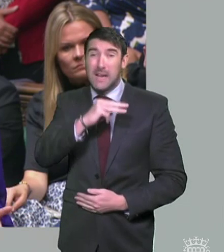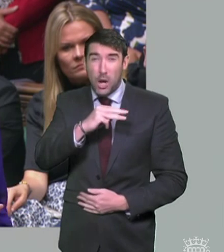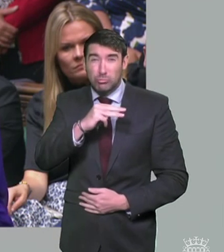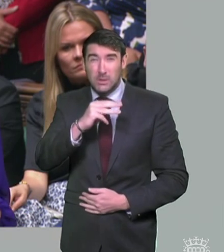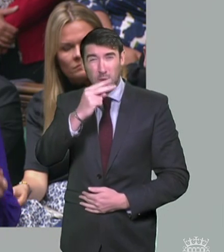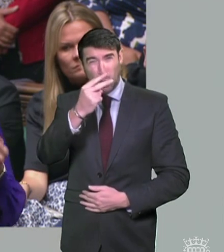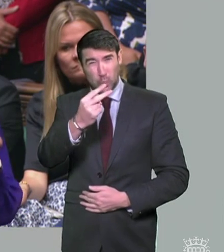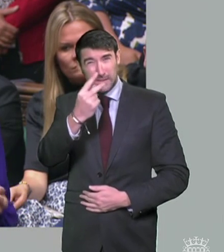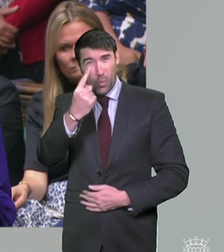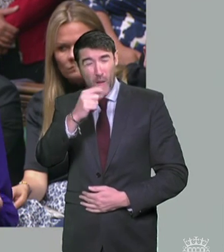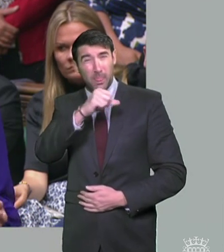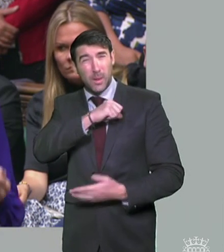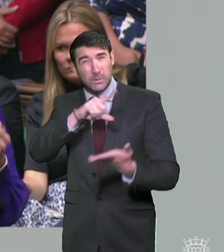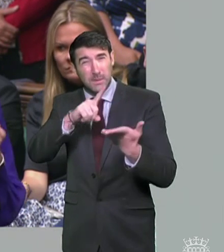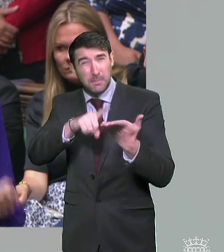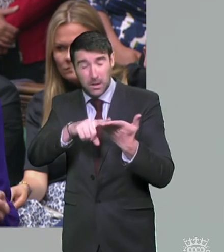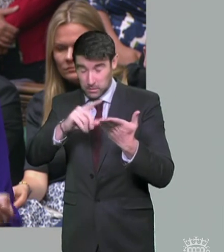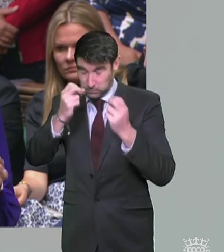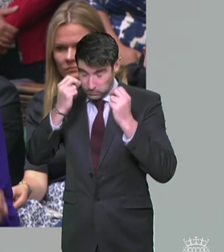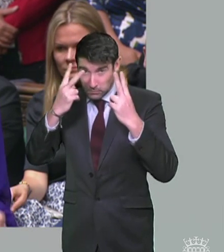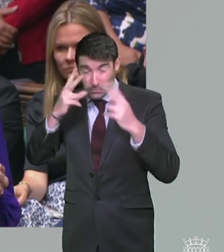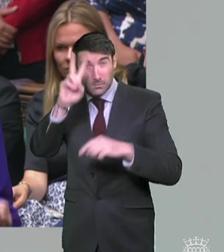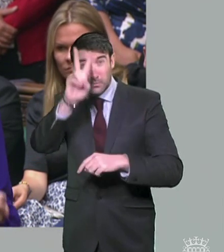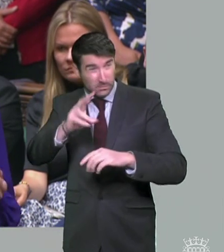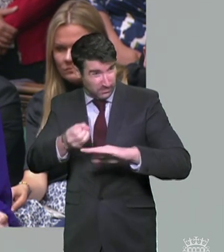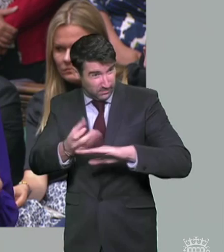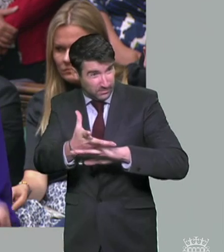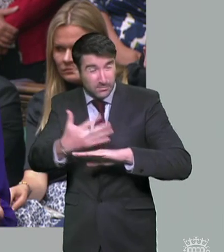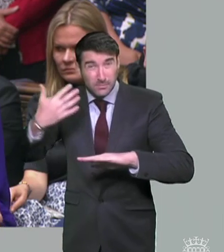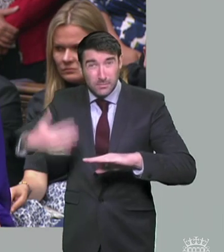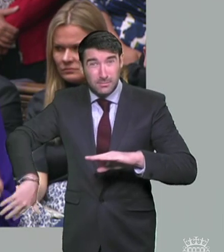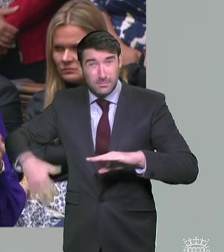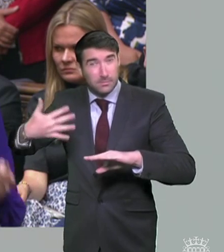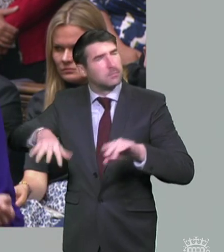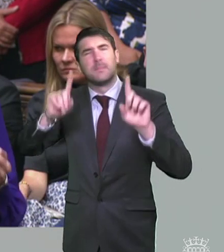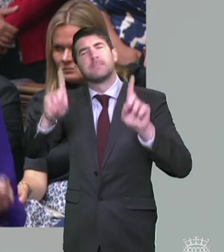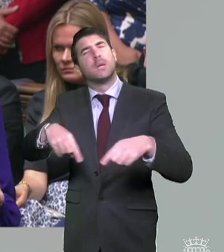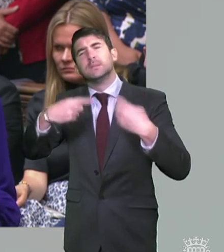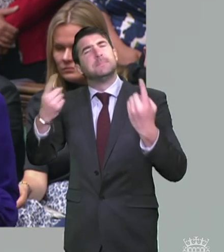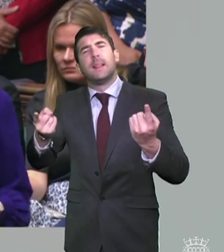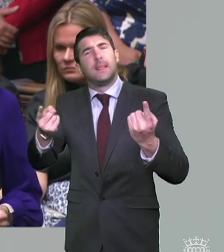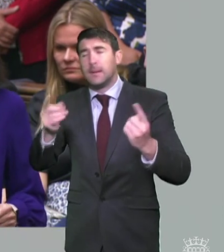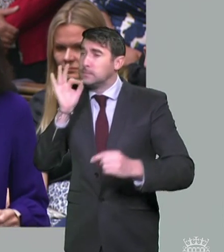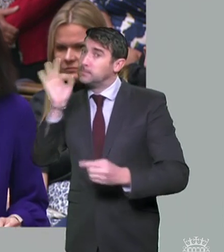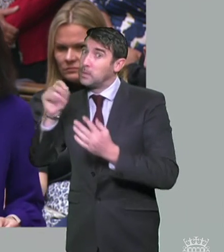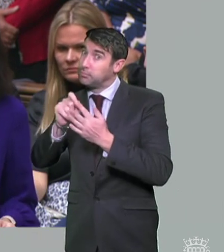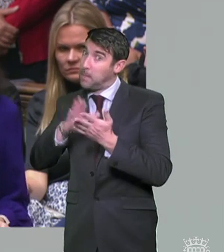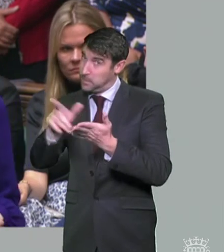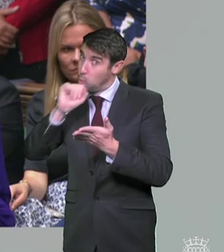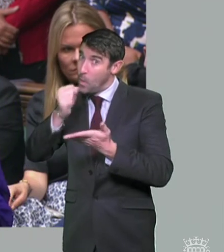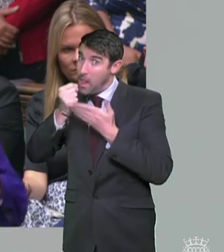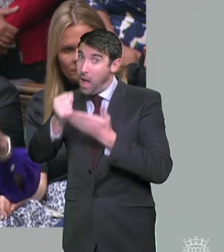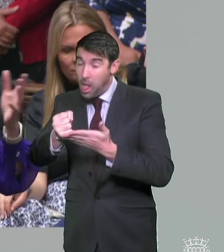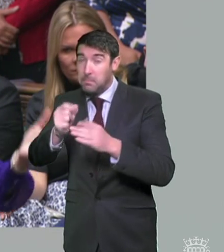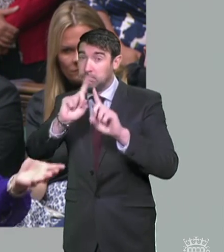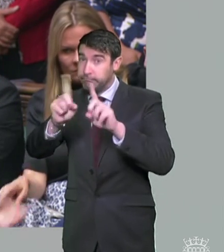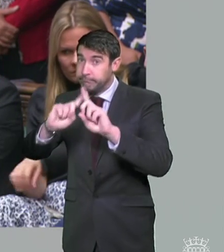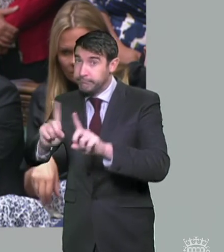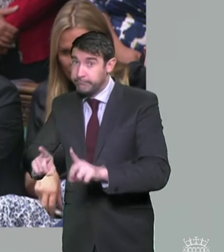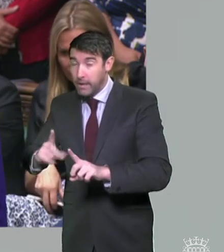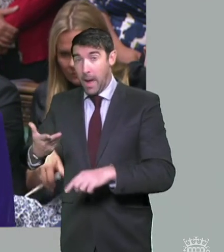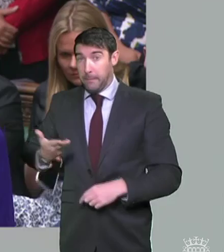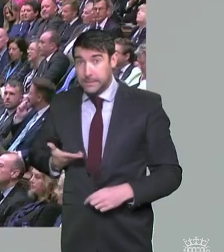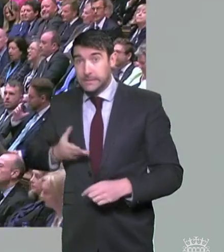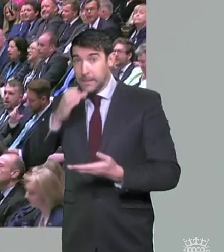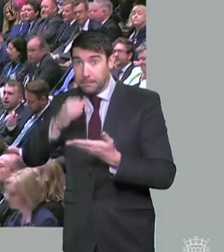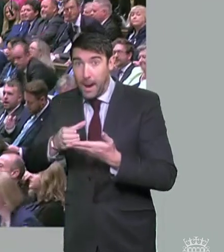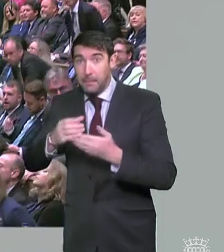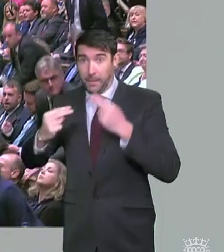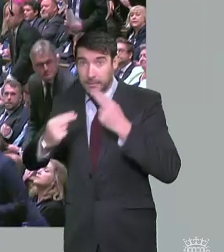They cannot survive that. Will she ensure her plan to tackle the energy price crisis helps businesses in the hospitality sector, which our communities value so much?